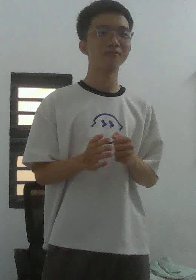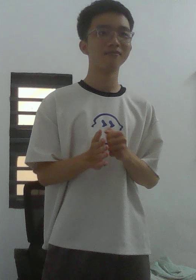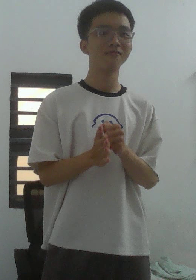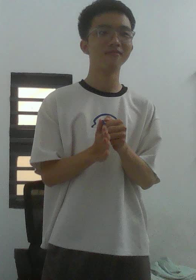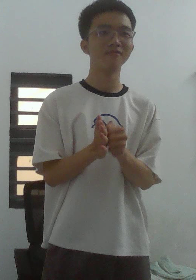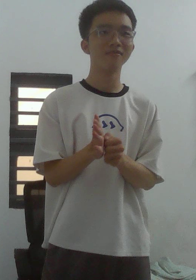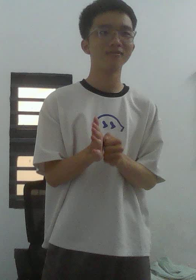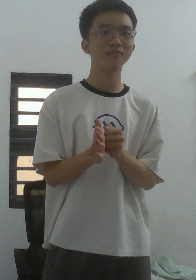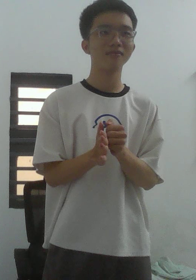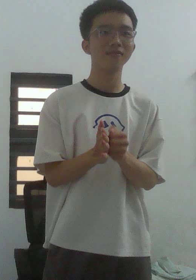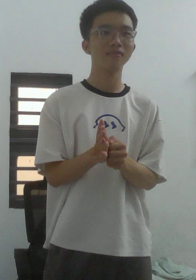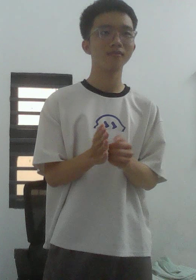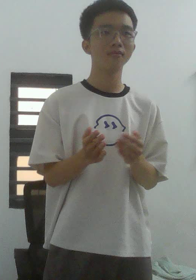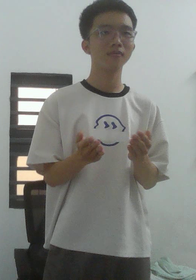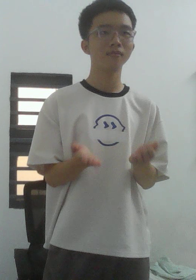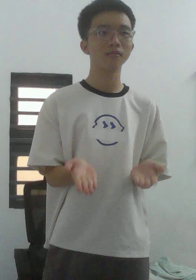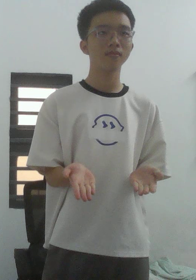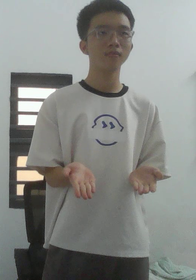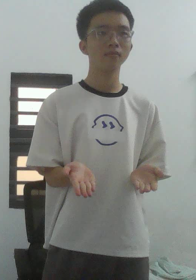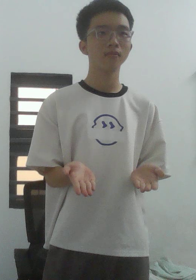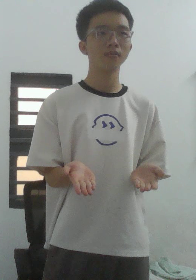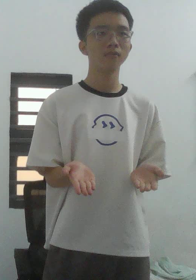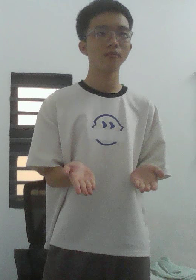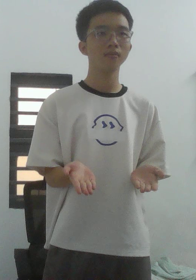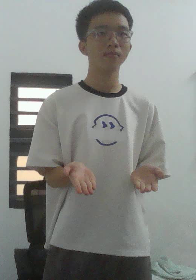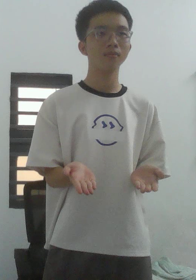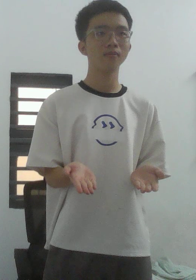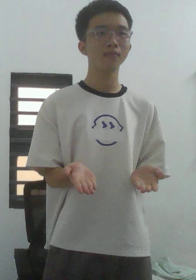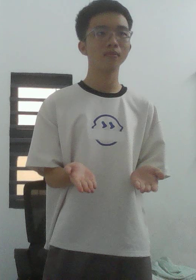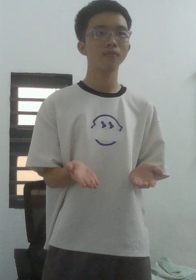thang nay